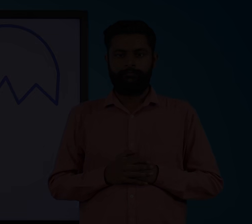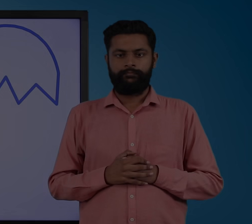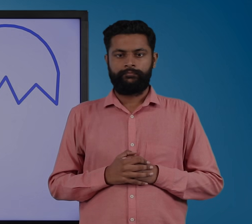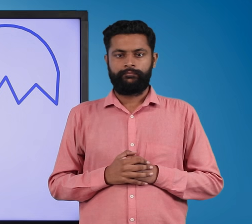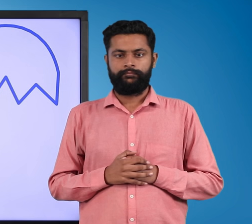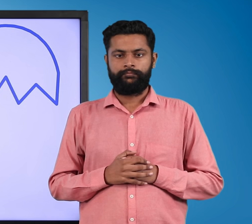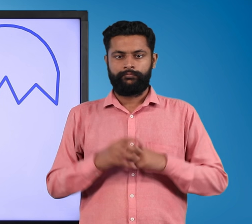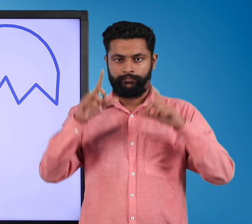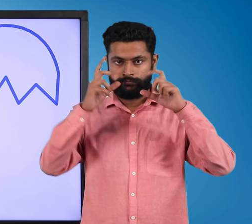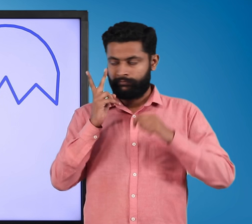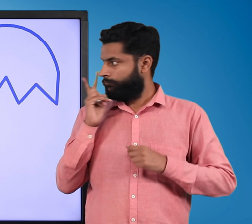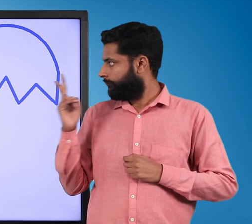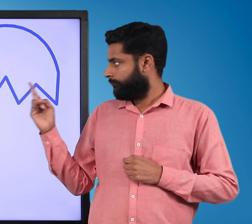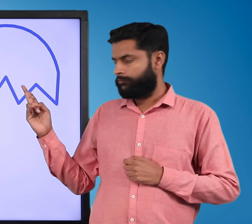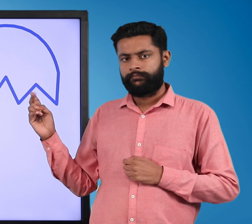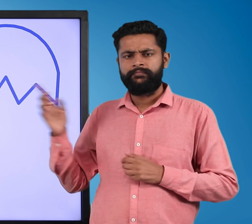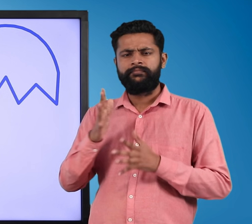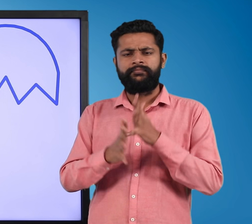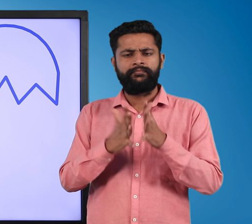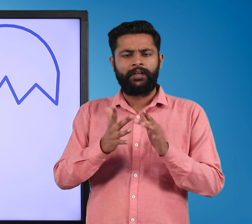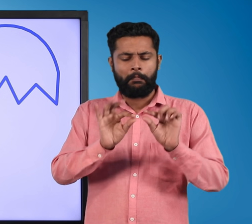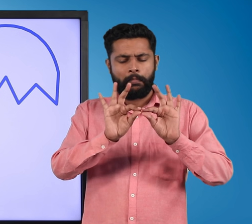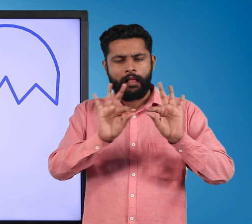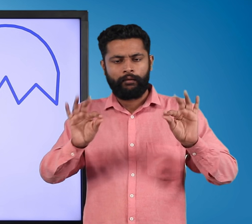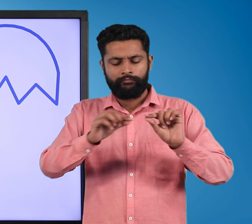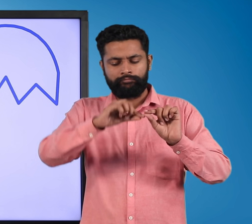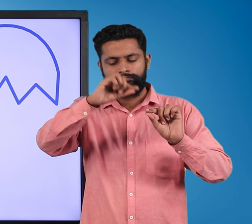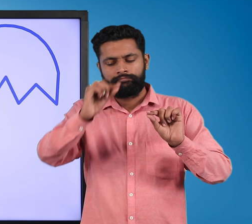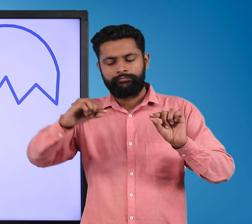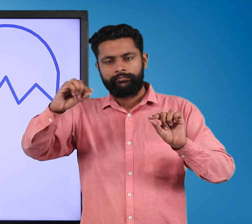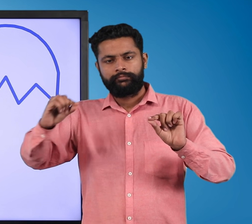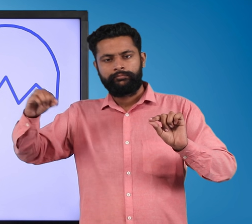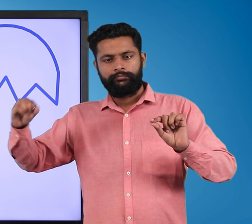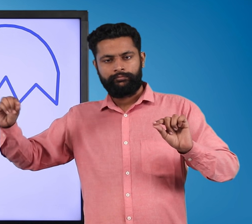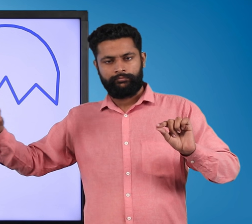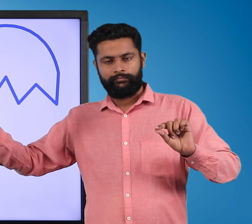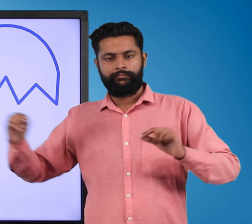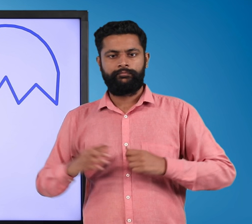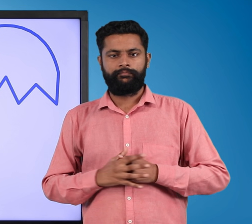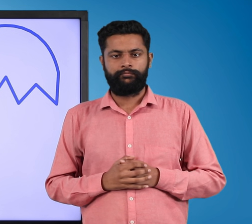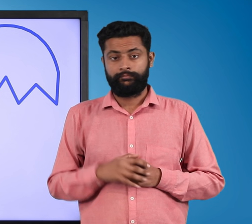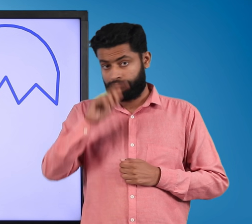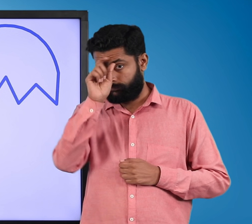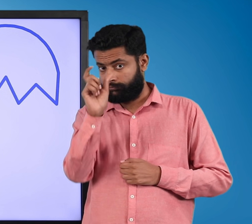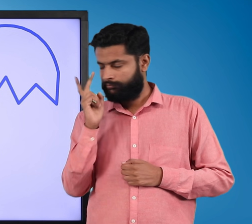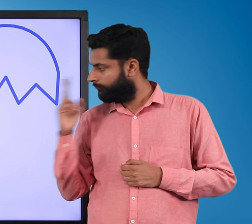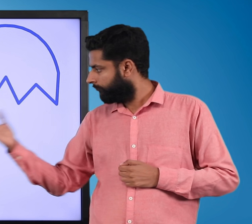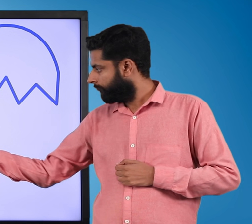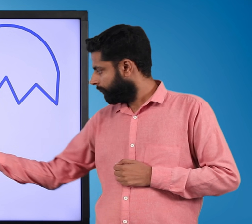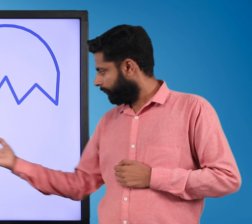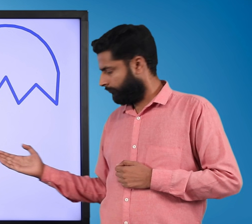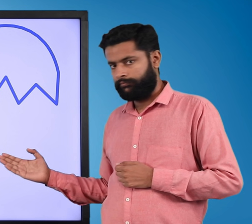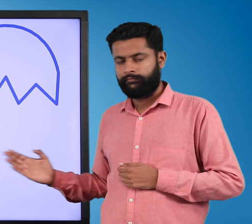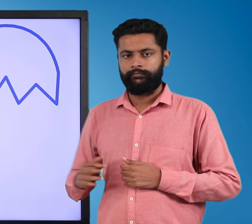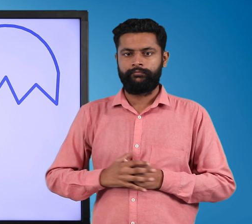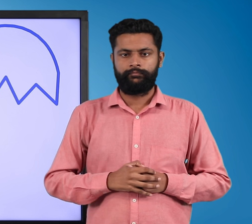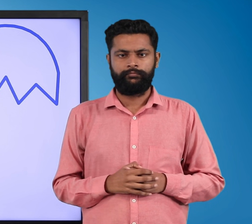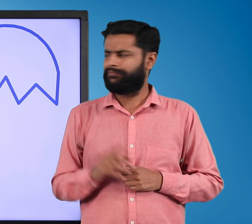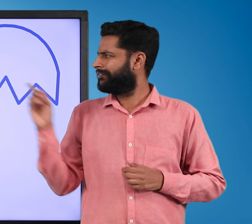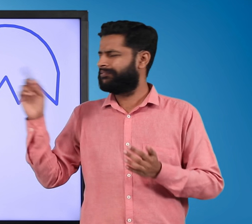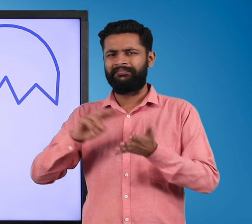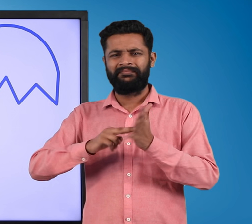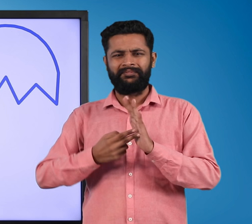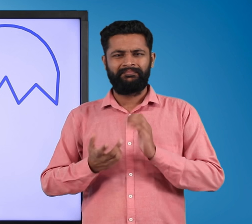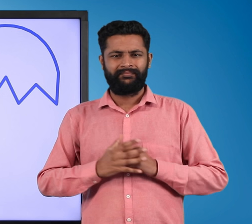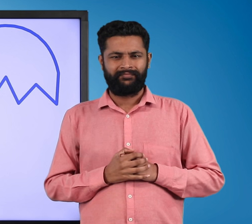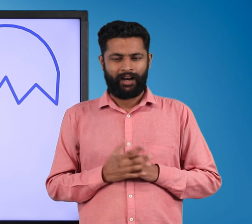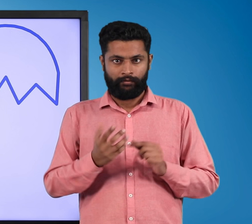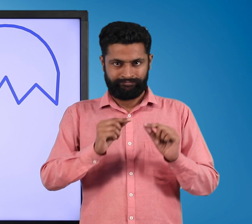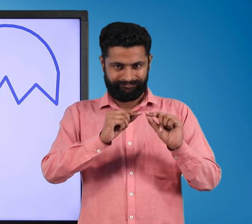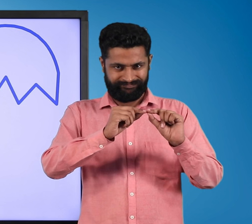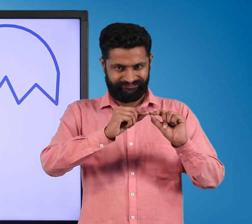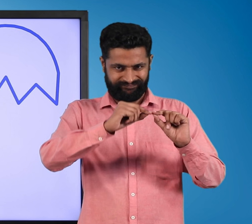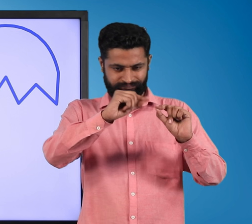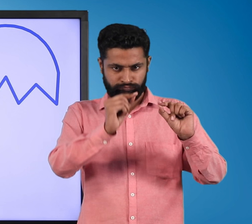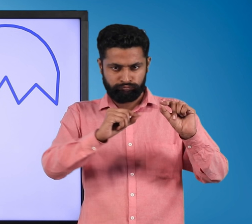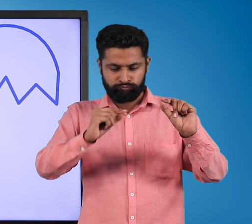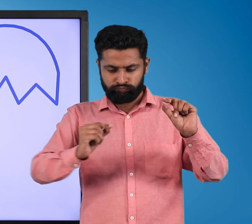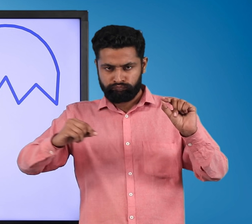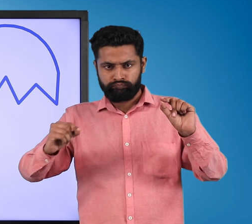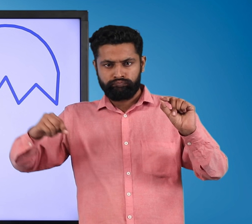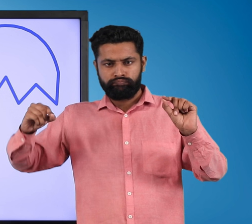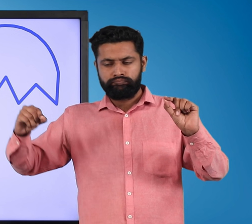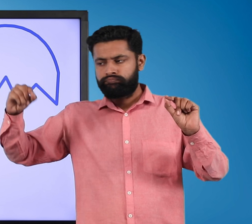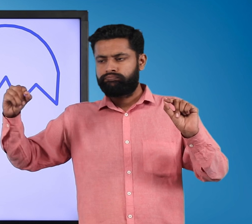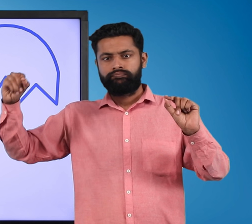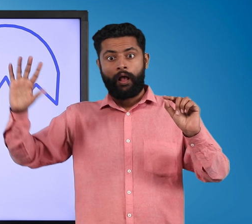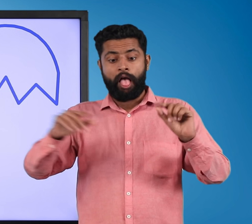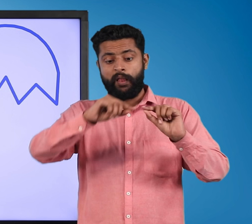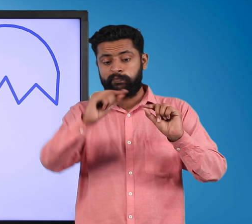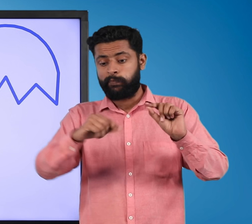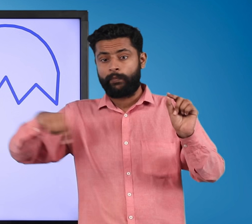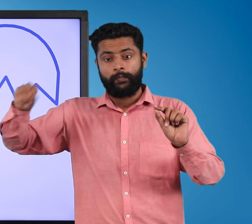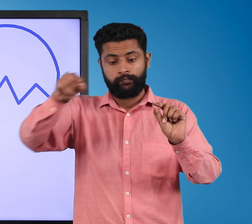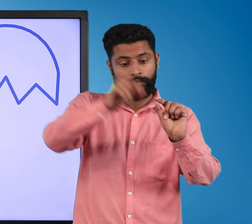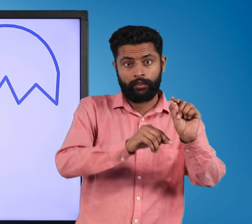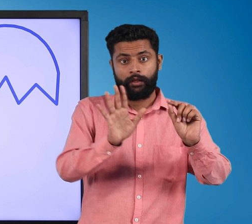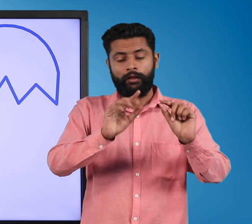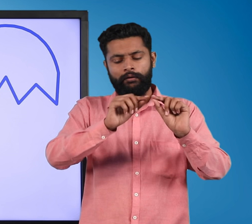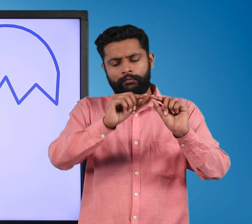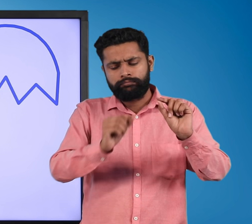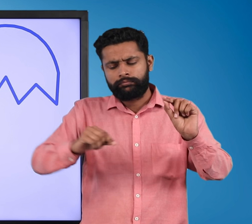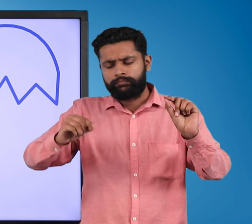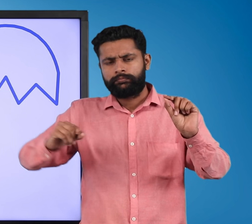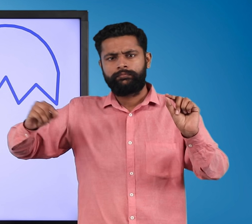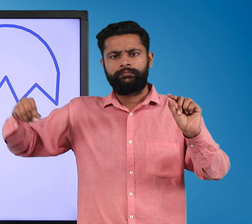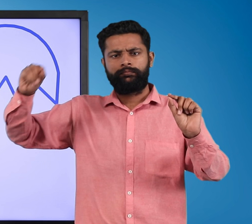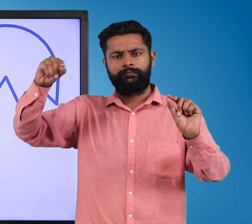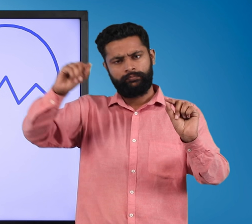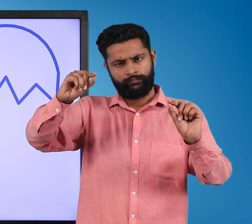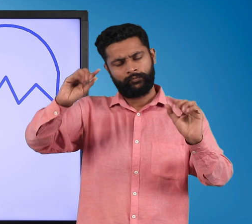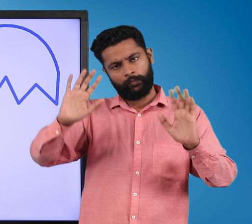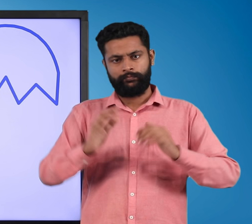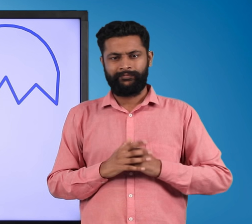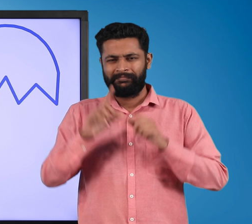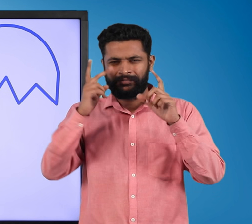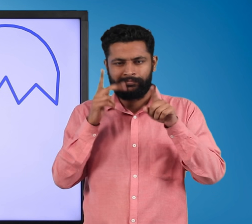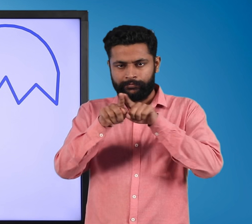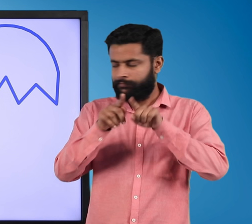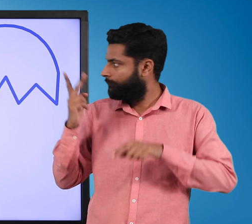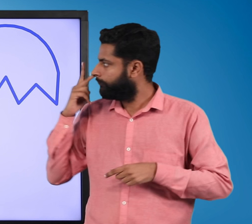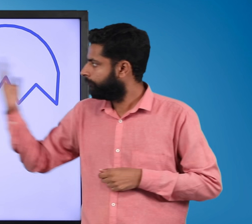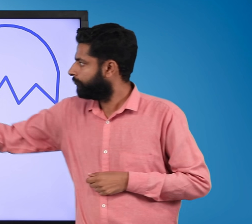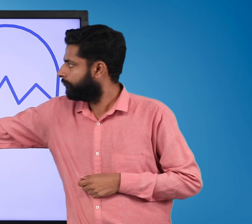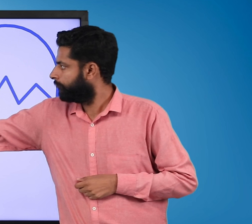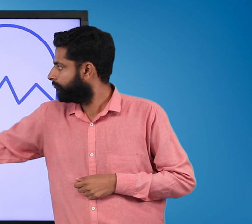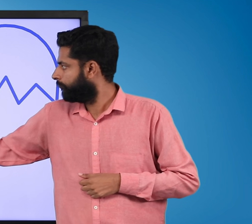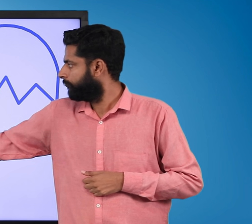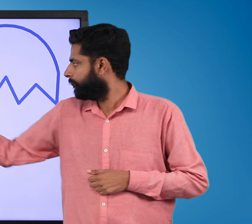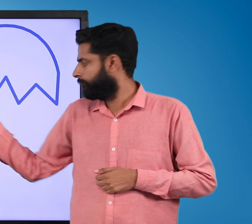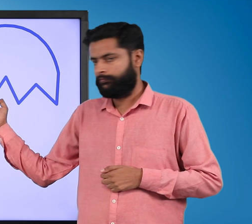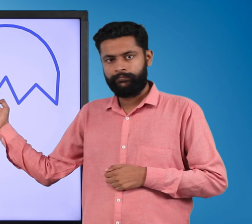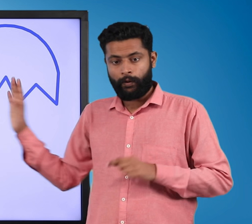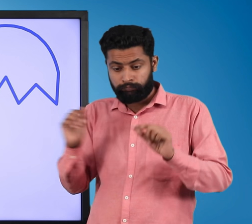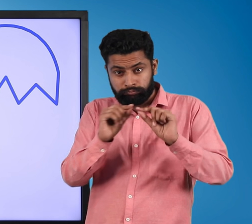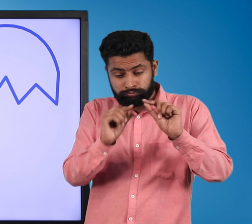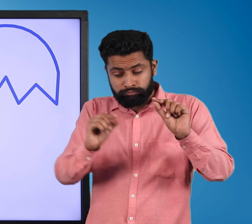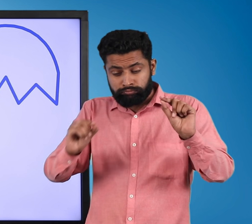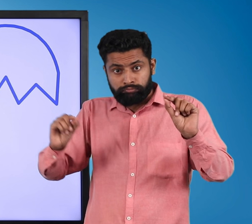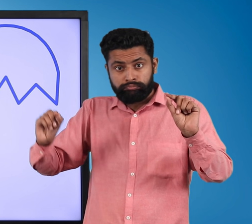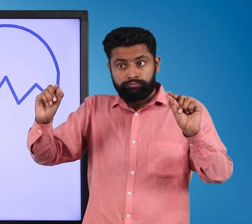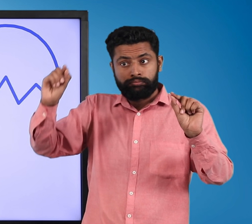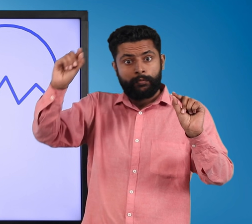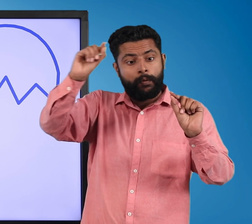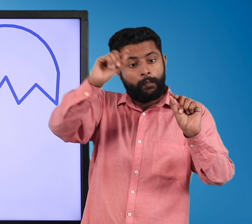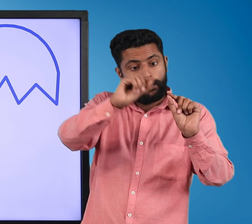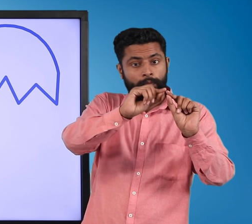Simple curve This sign means simple curve A simple curve is one that does not cross itself For example, these are simple curves See that the curve does not cross itself